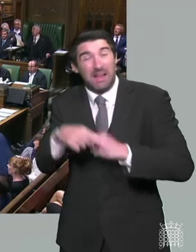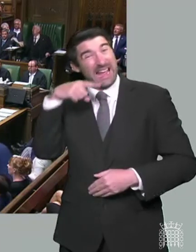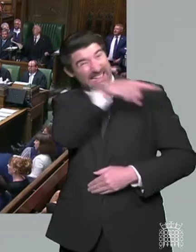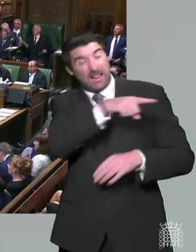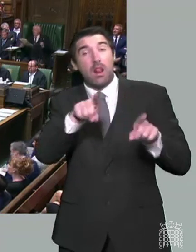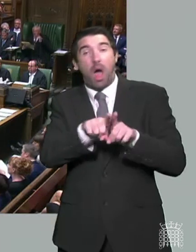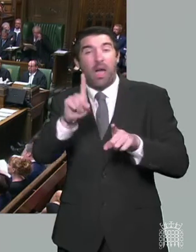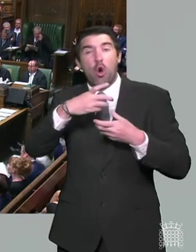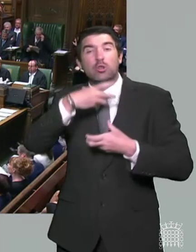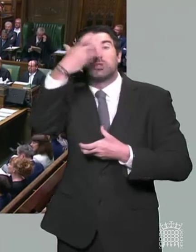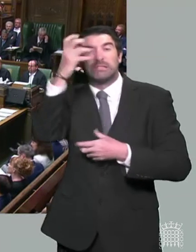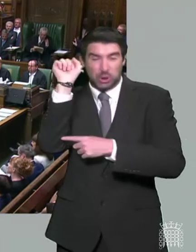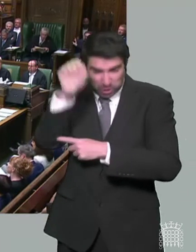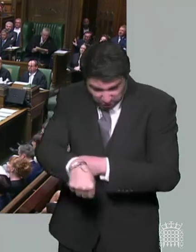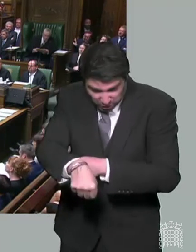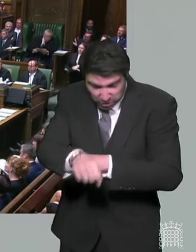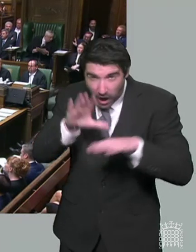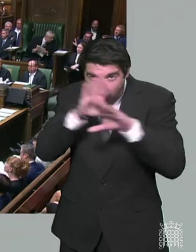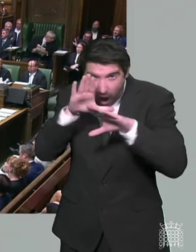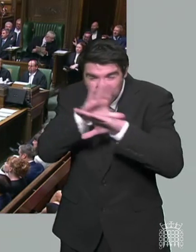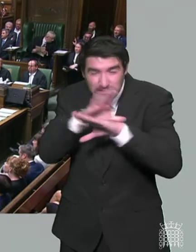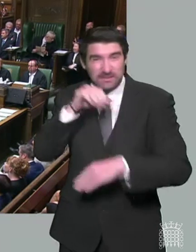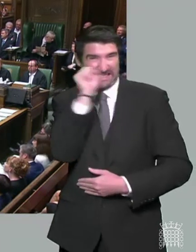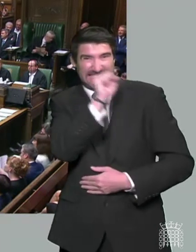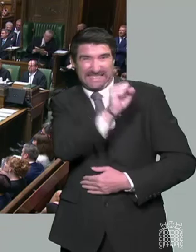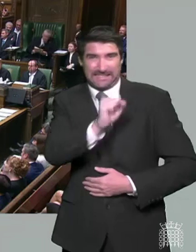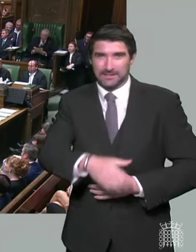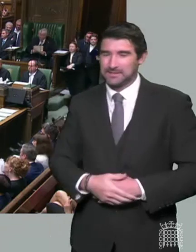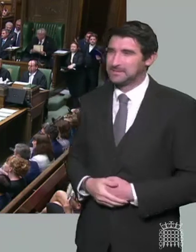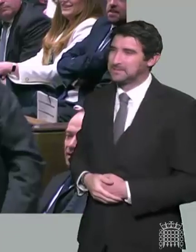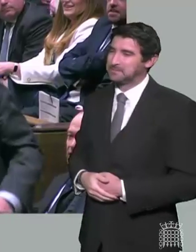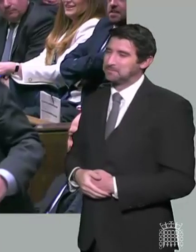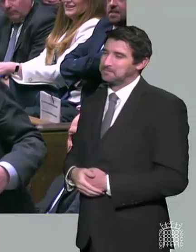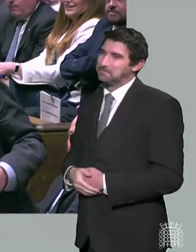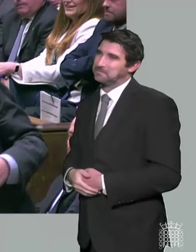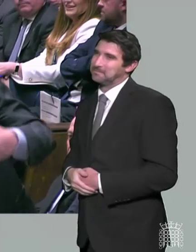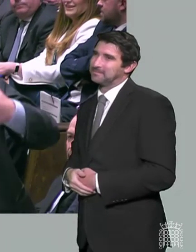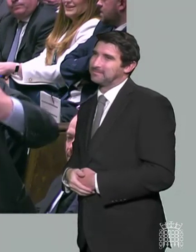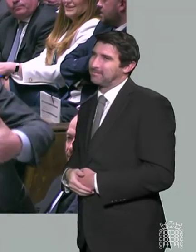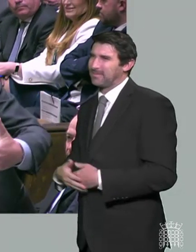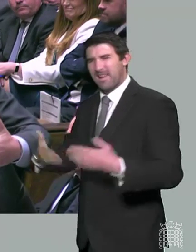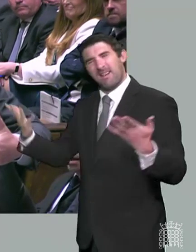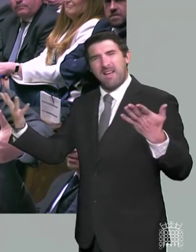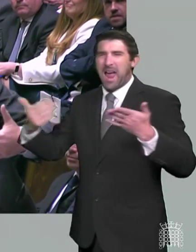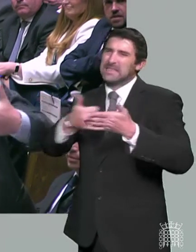There he goes again, Mr Speaker, running this country down.